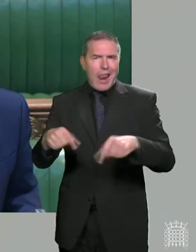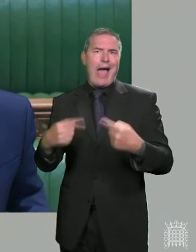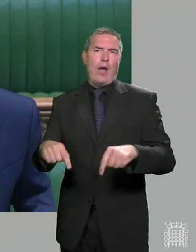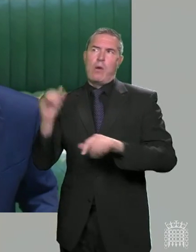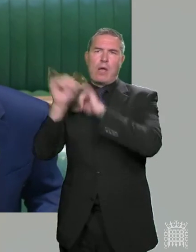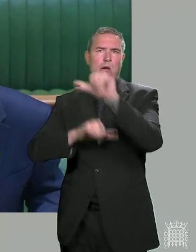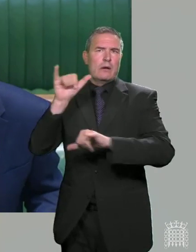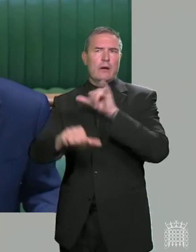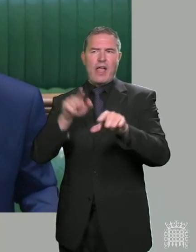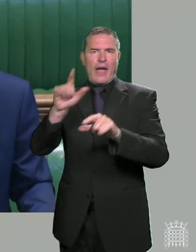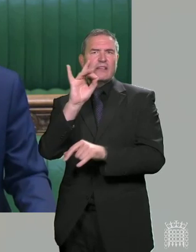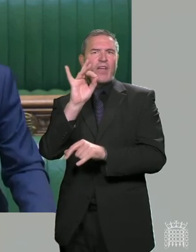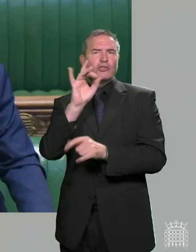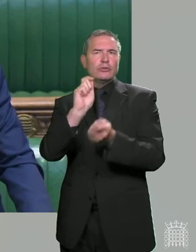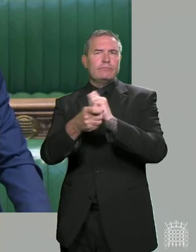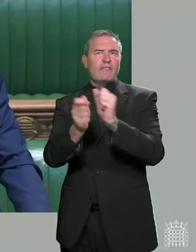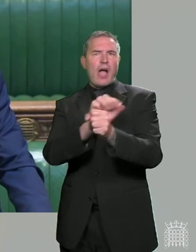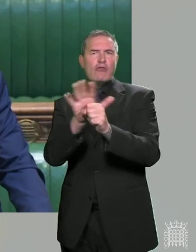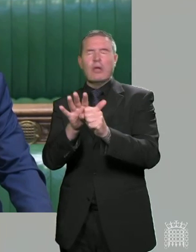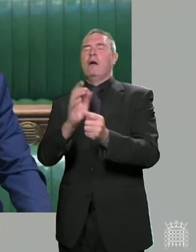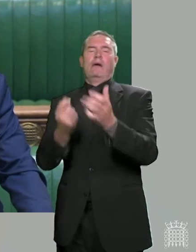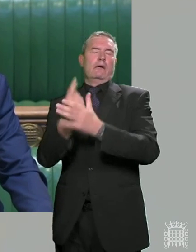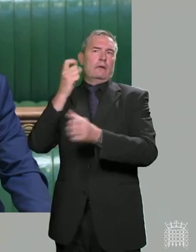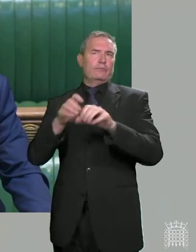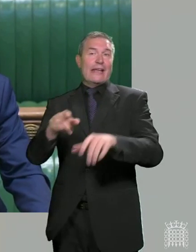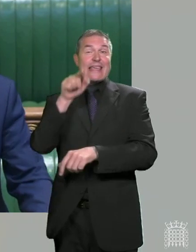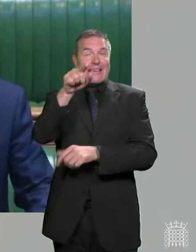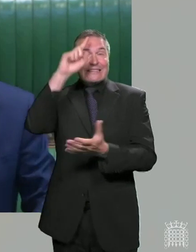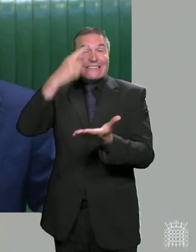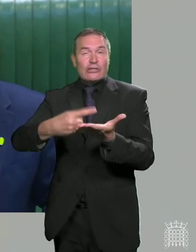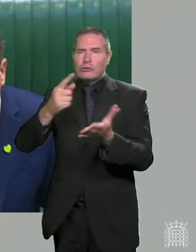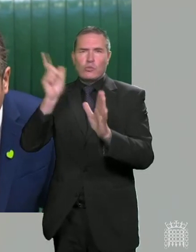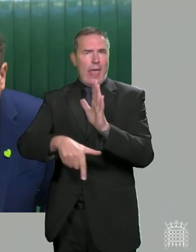That was not inevitable; it was the consequence of his indecision.